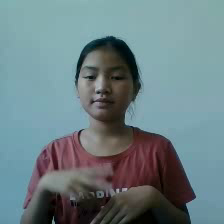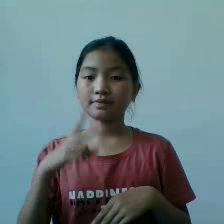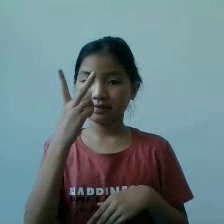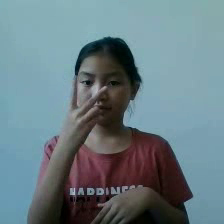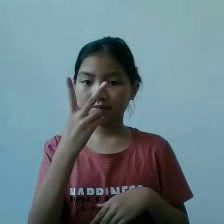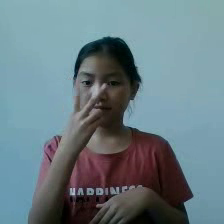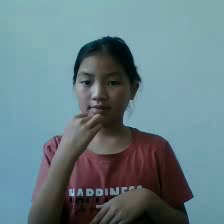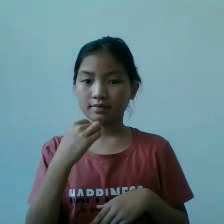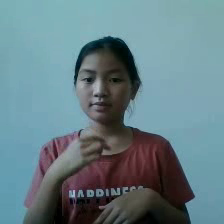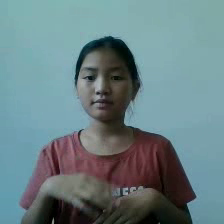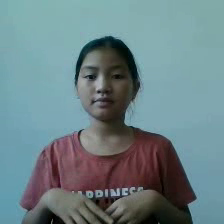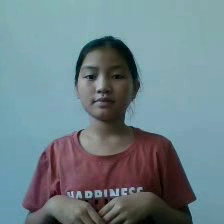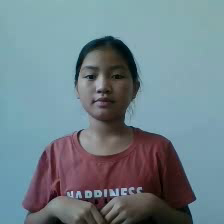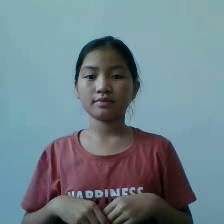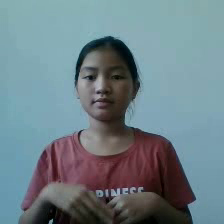Khóc